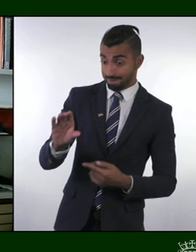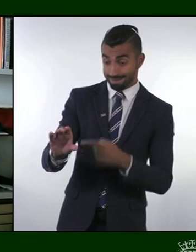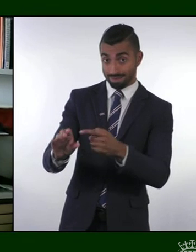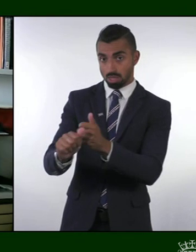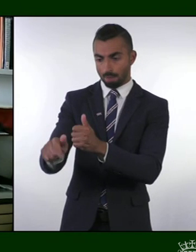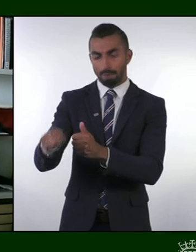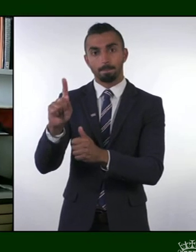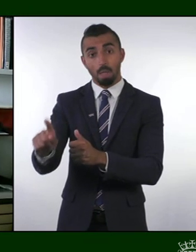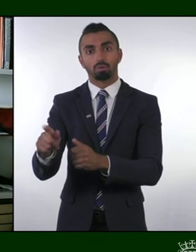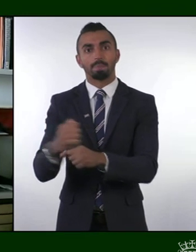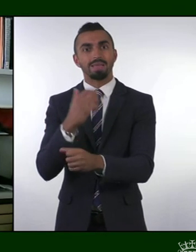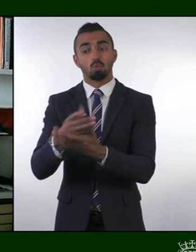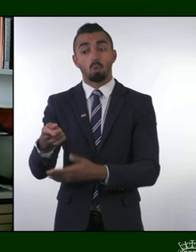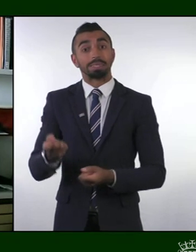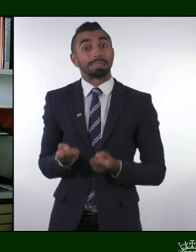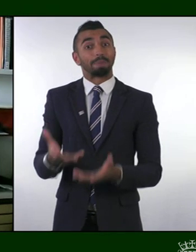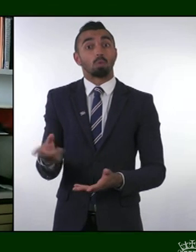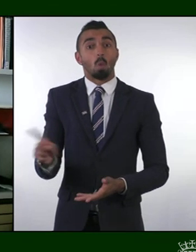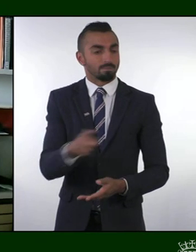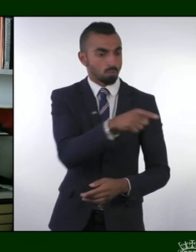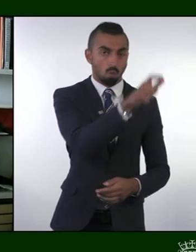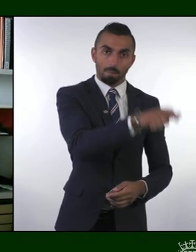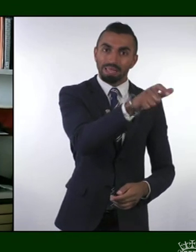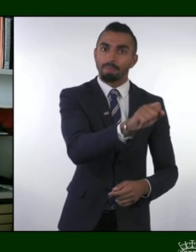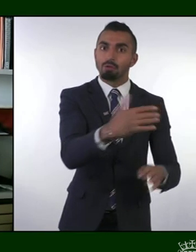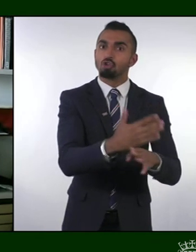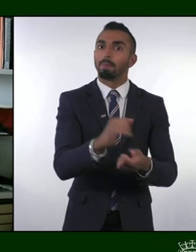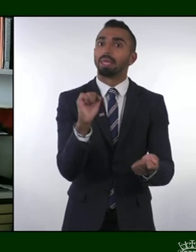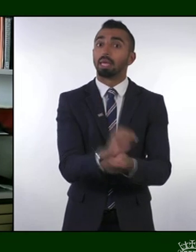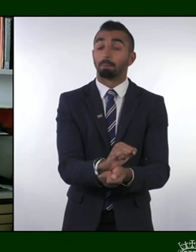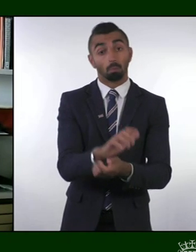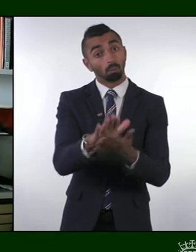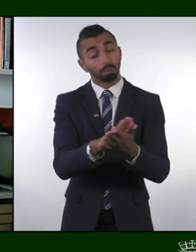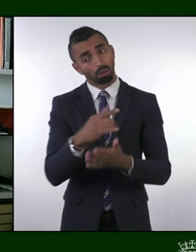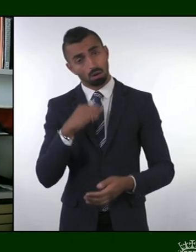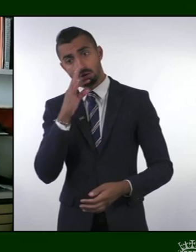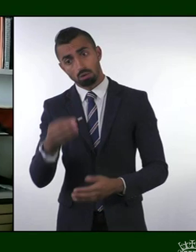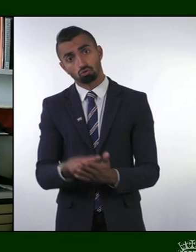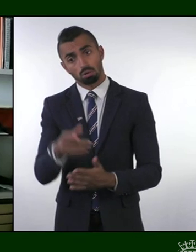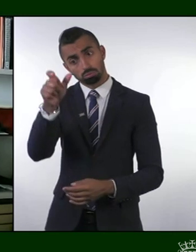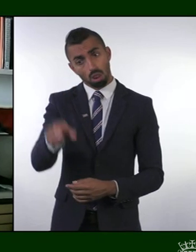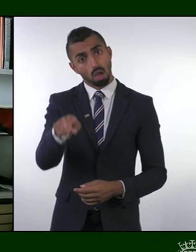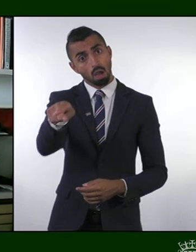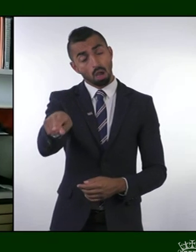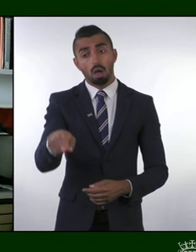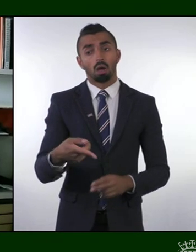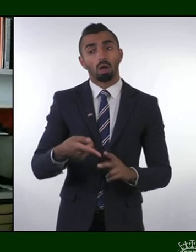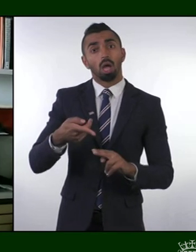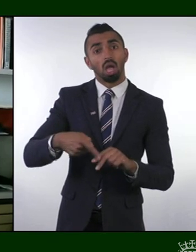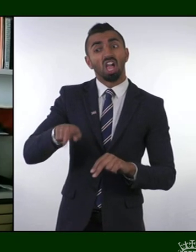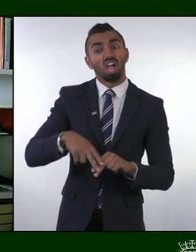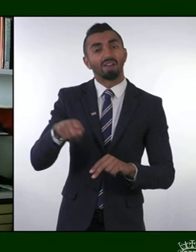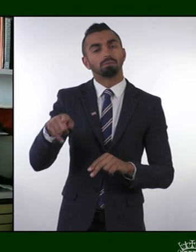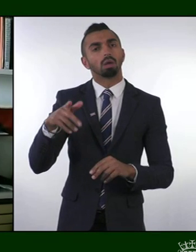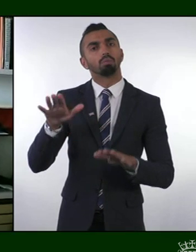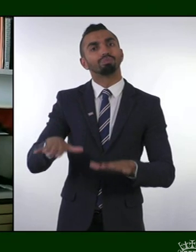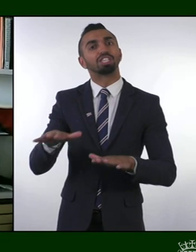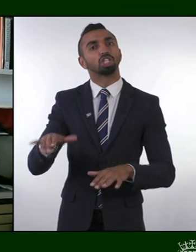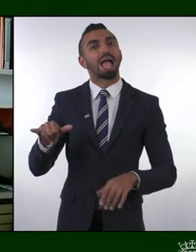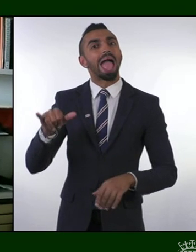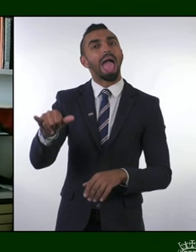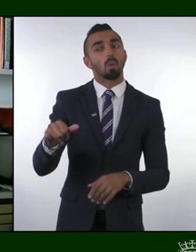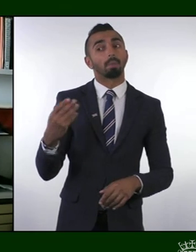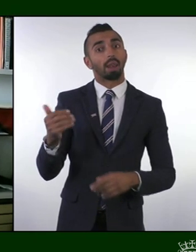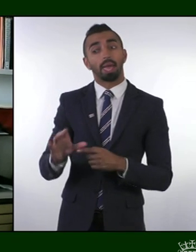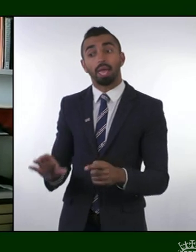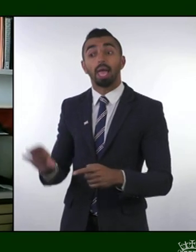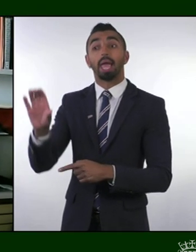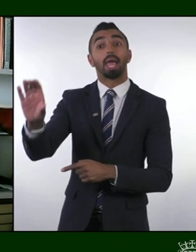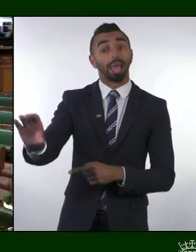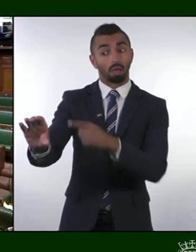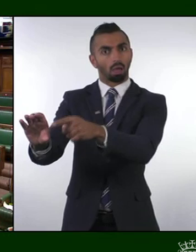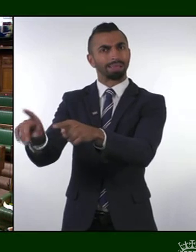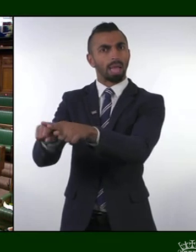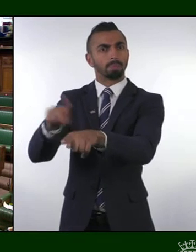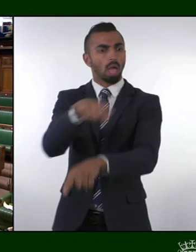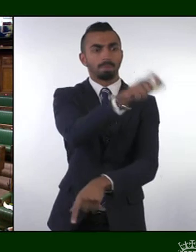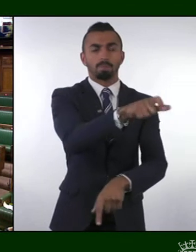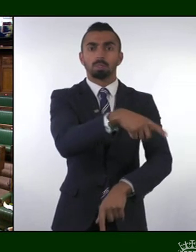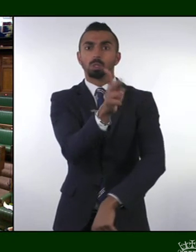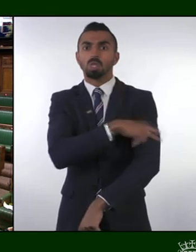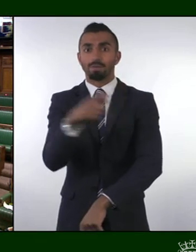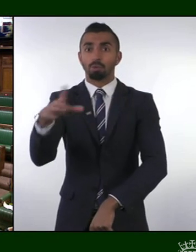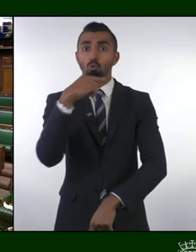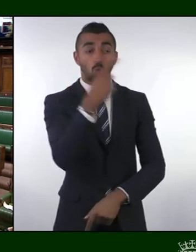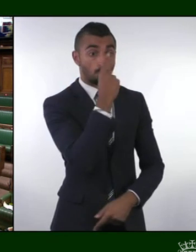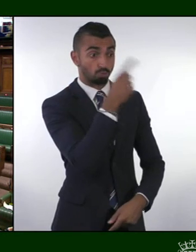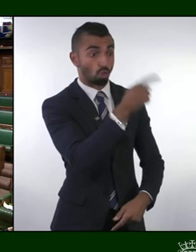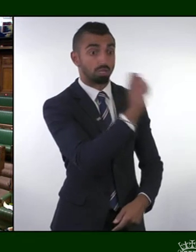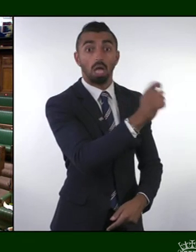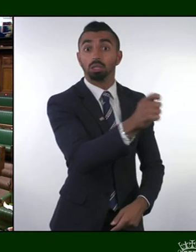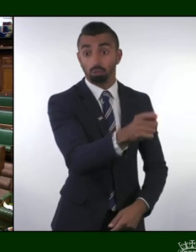Will the Chancellor therefore confirm that British Airways would be liable to pay back any taxpayers’ money used to furlough staff the company chose to put on notice of redundancy during that furlough period?